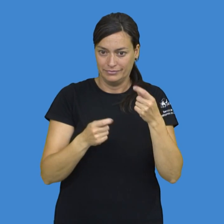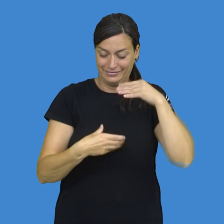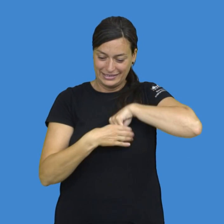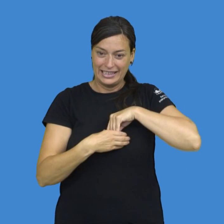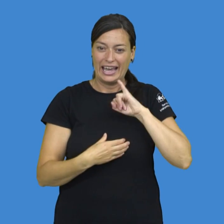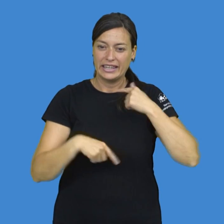dentro